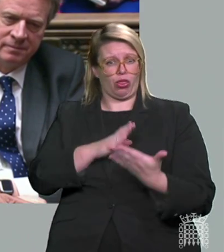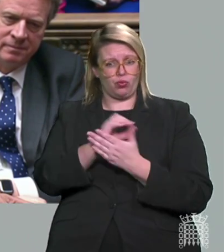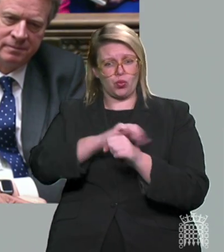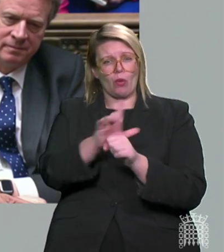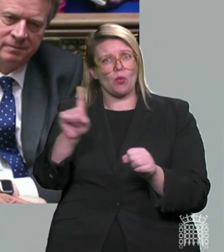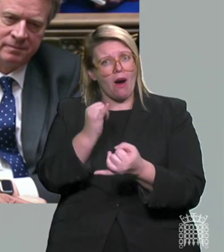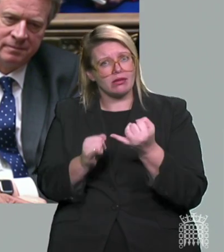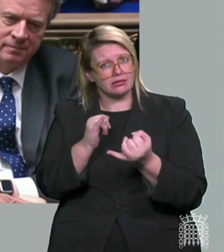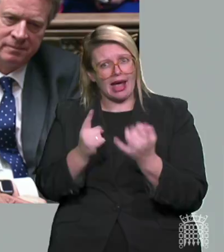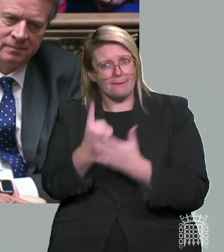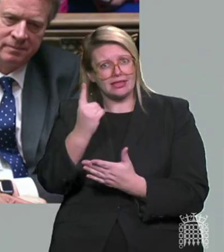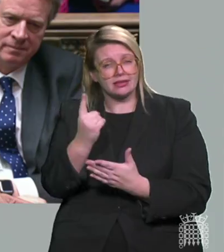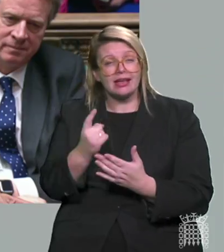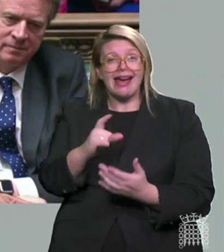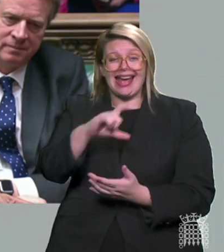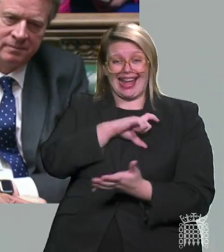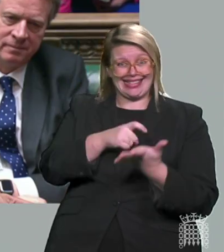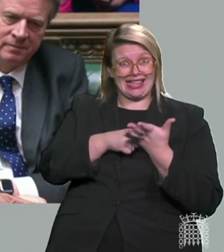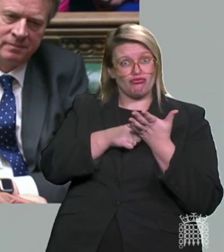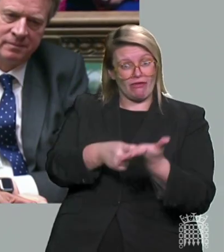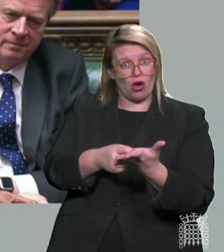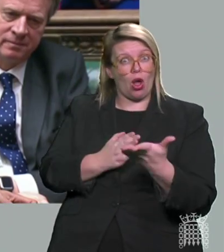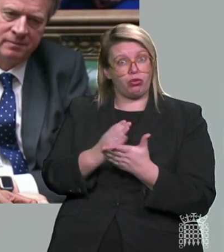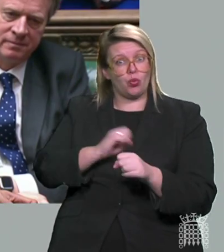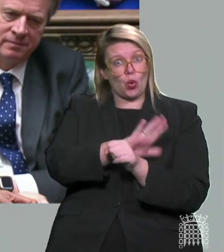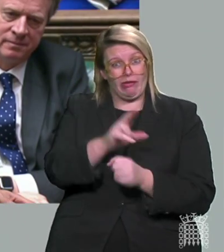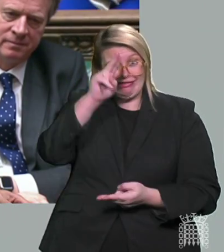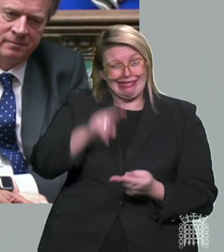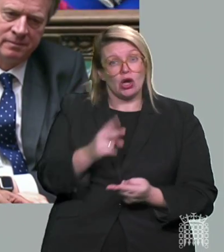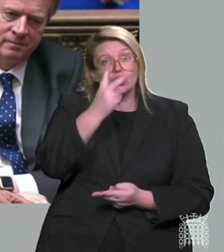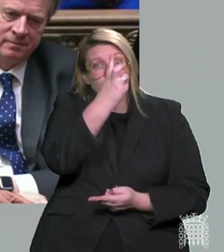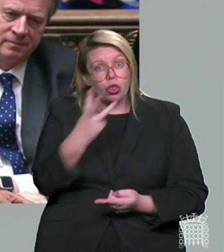They went down by almost two thirds.